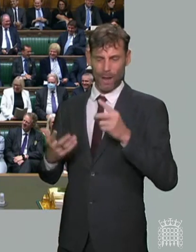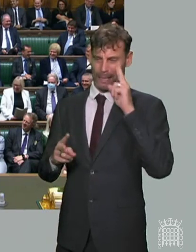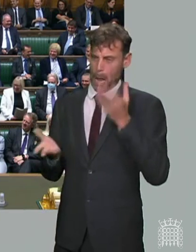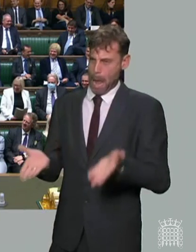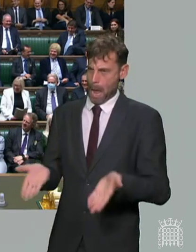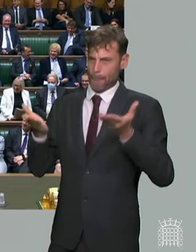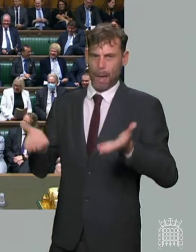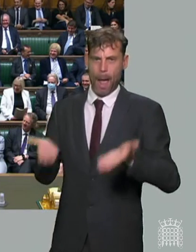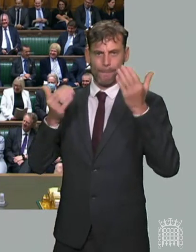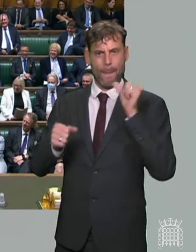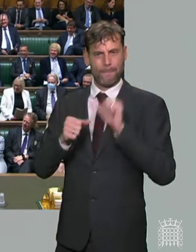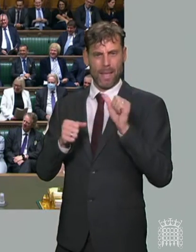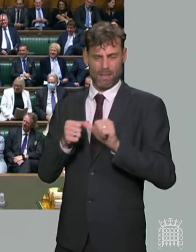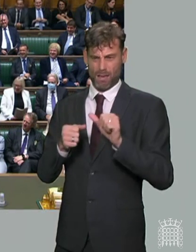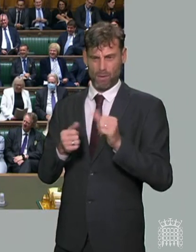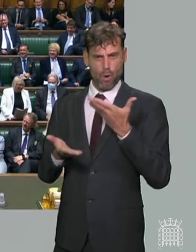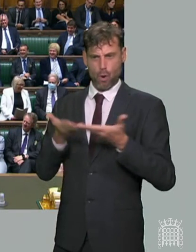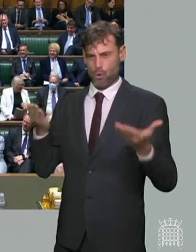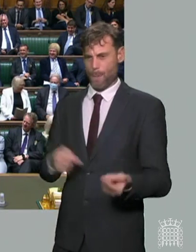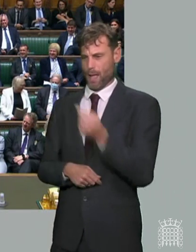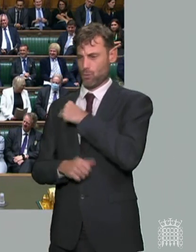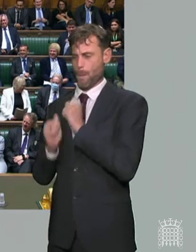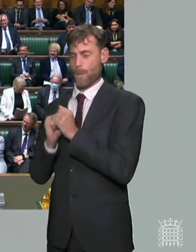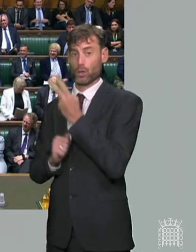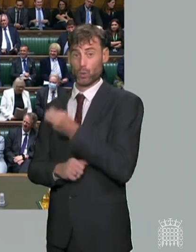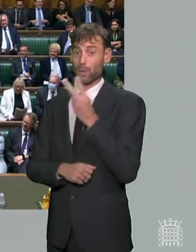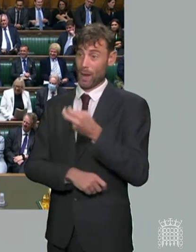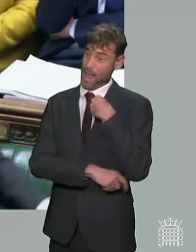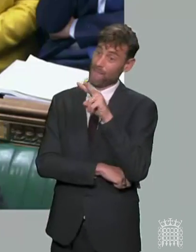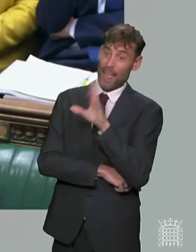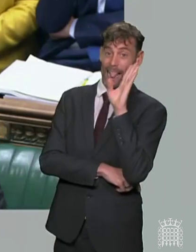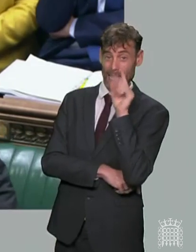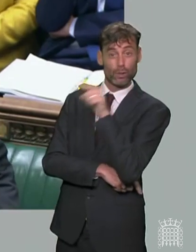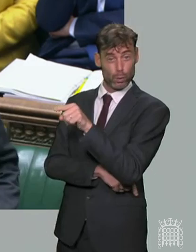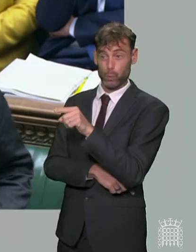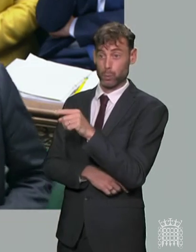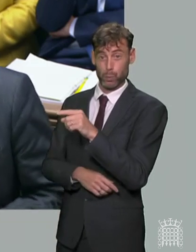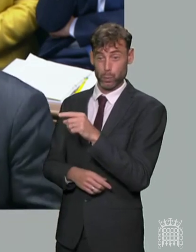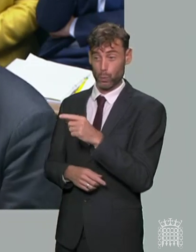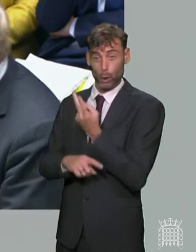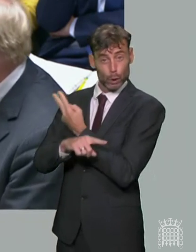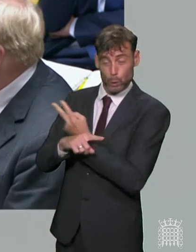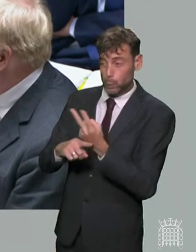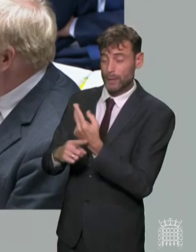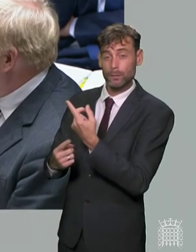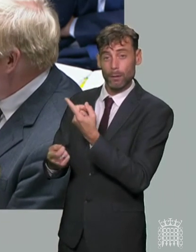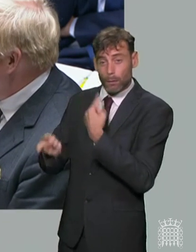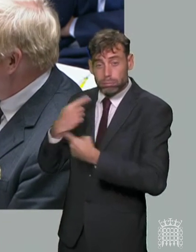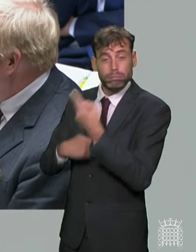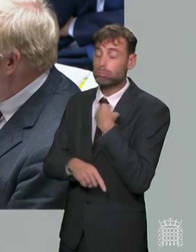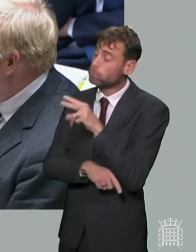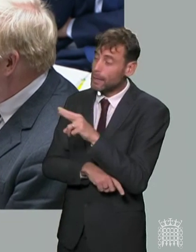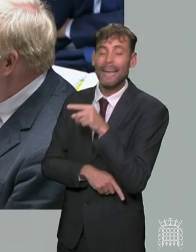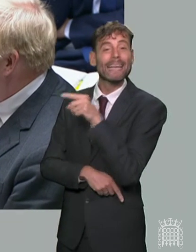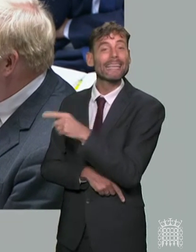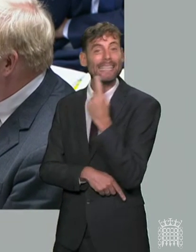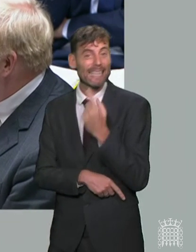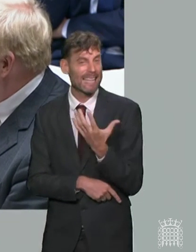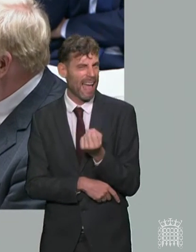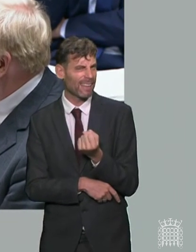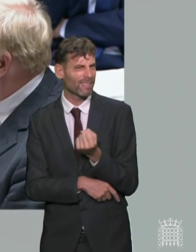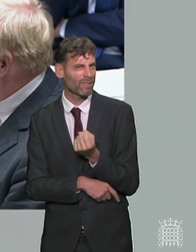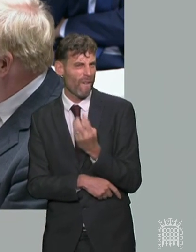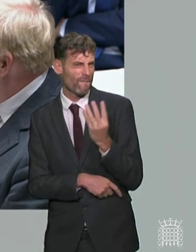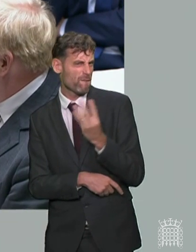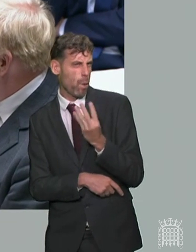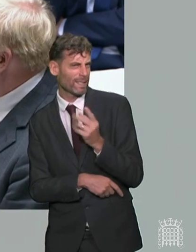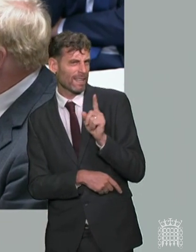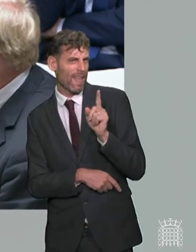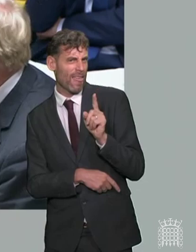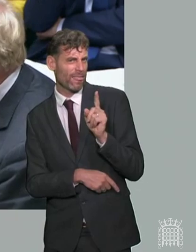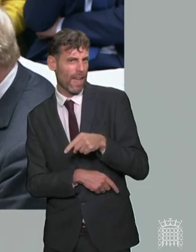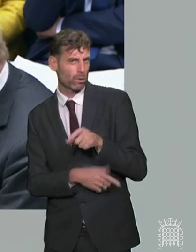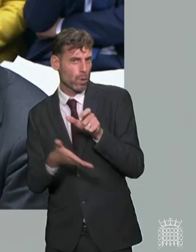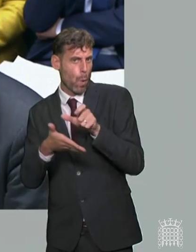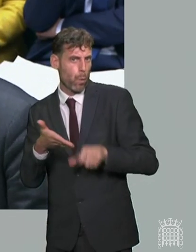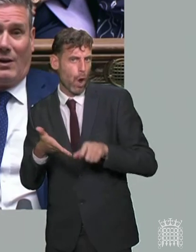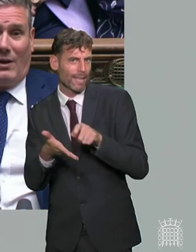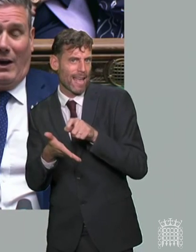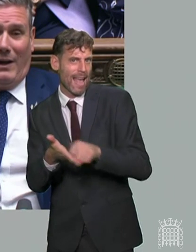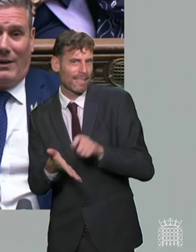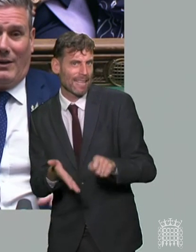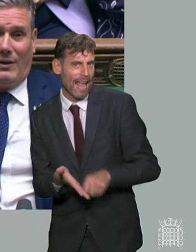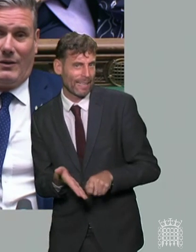They are higher than they were before the pandemic. I have listened to the right honourable and learned Gentleman carefully over the last fortnight, and I am told that he has a 14,000-word essay in gestation.